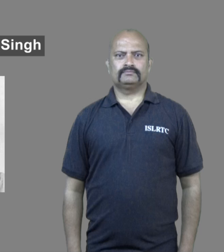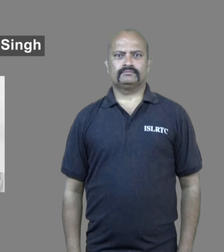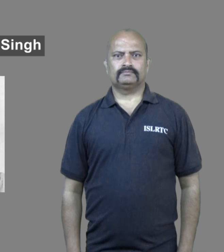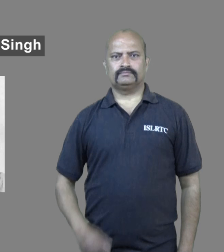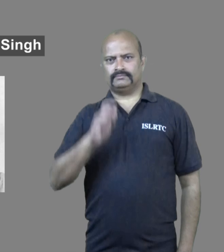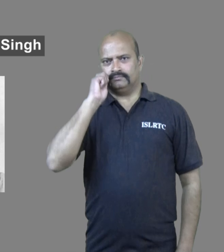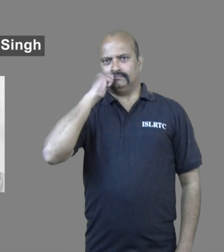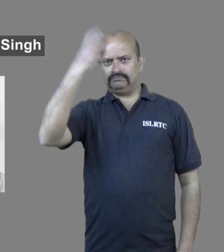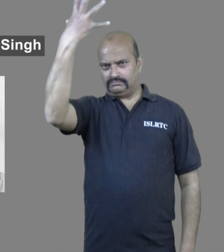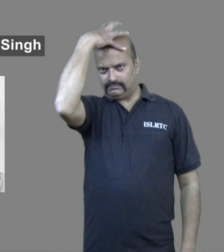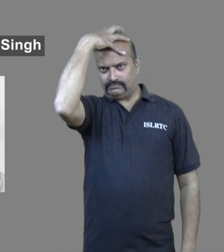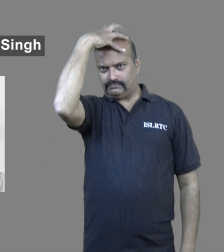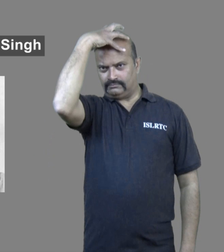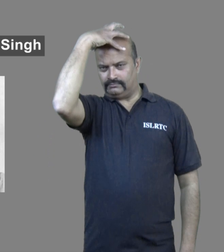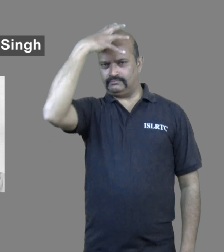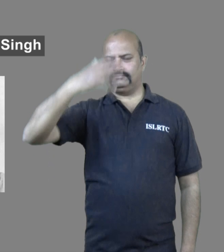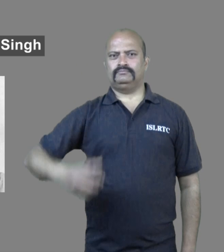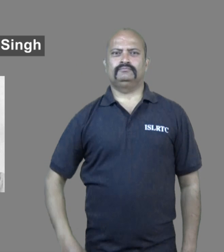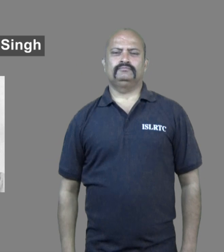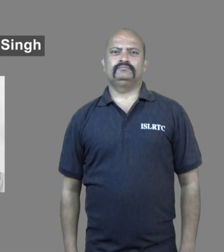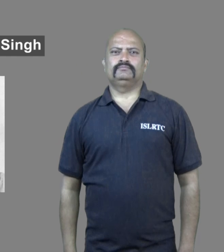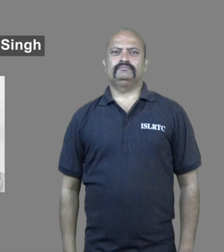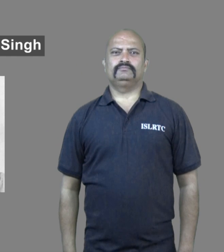Shaheed Bhagat Singh